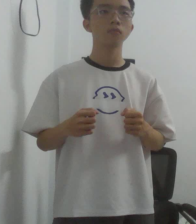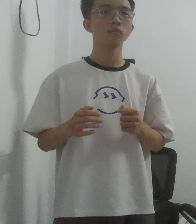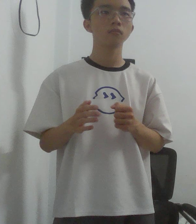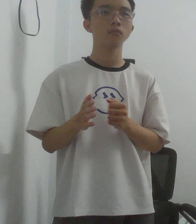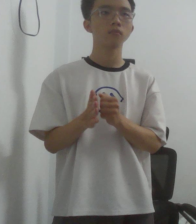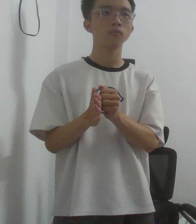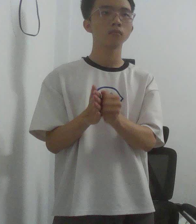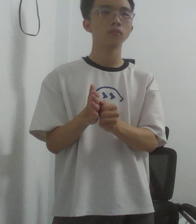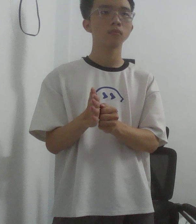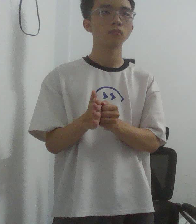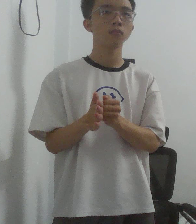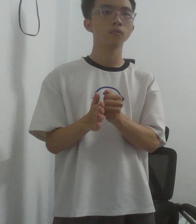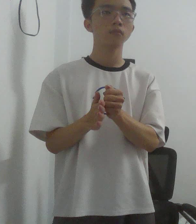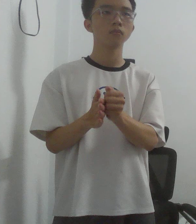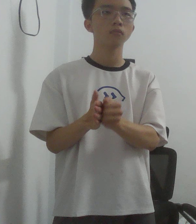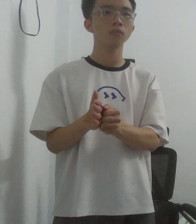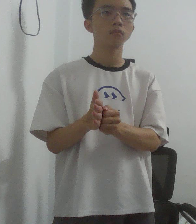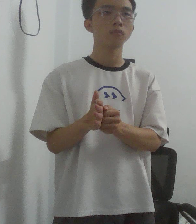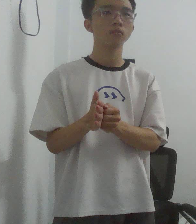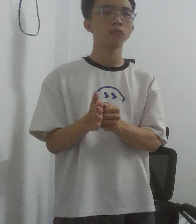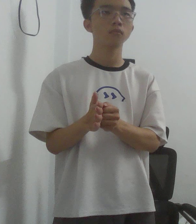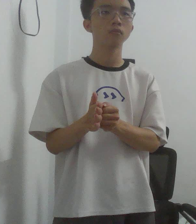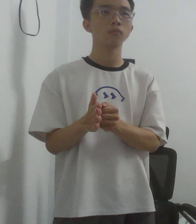thang